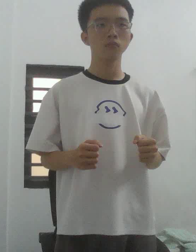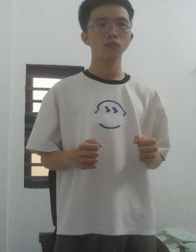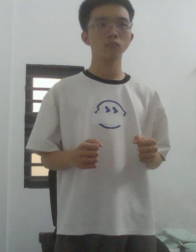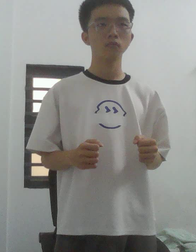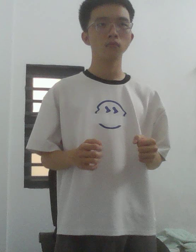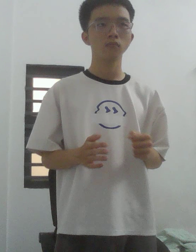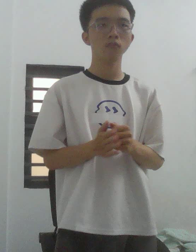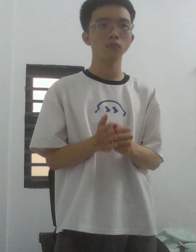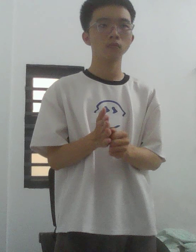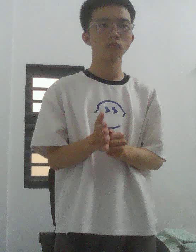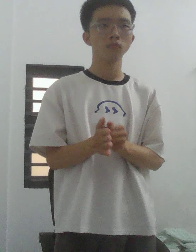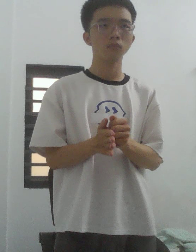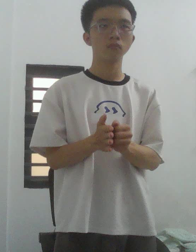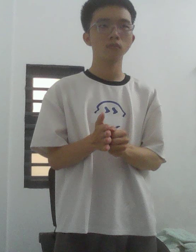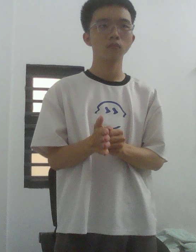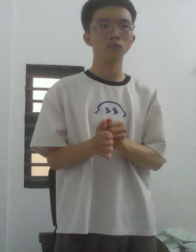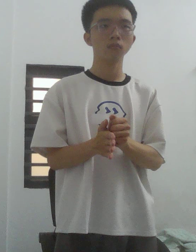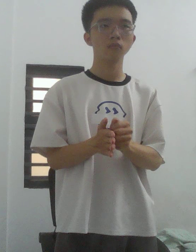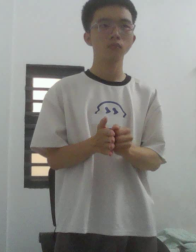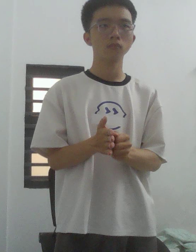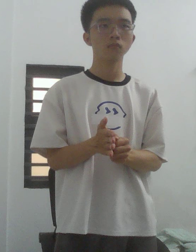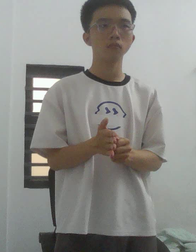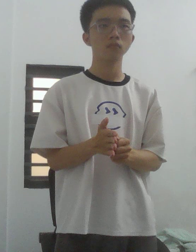thang